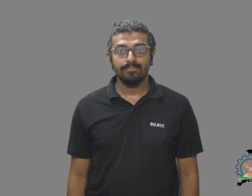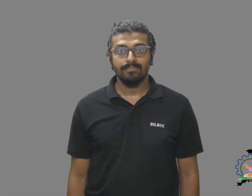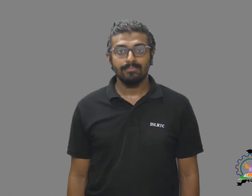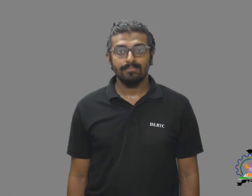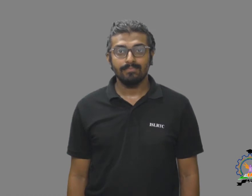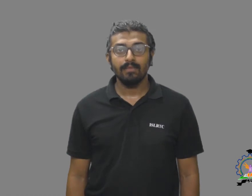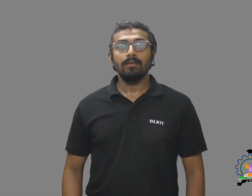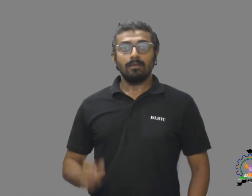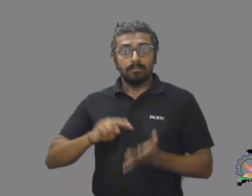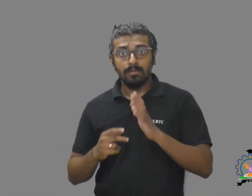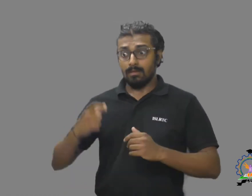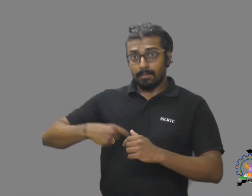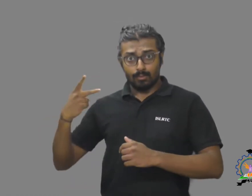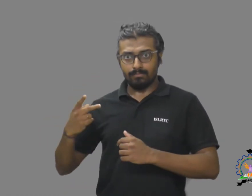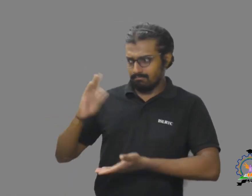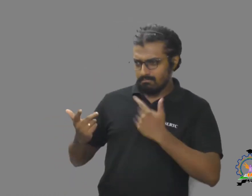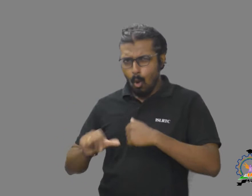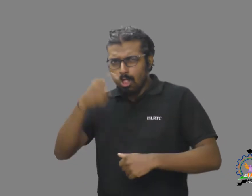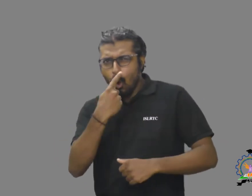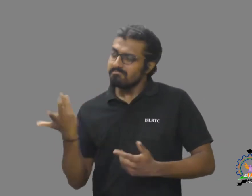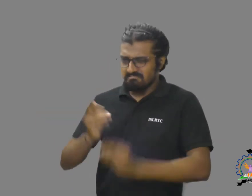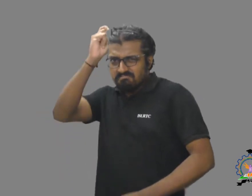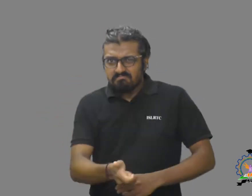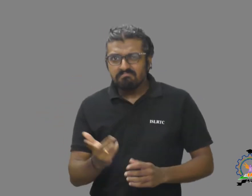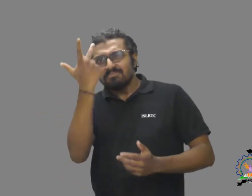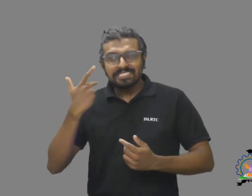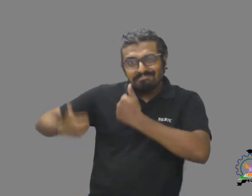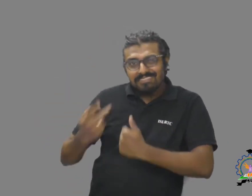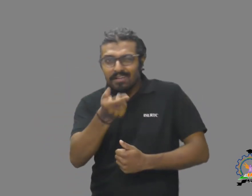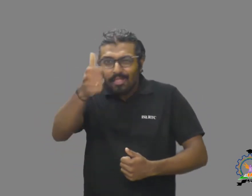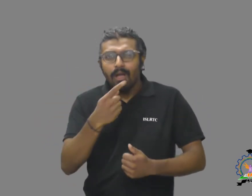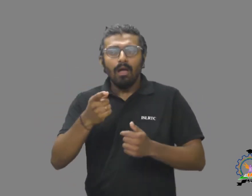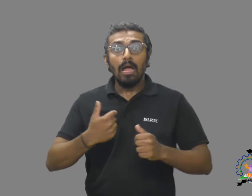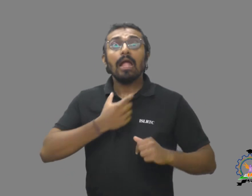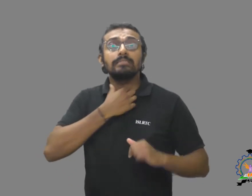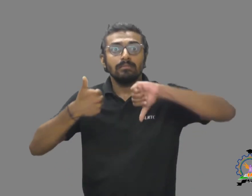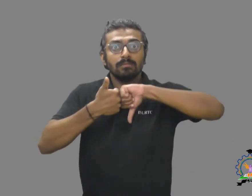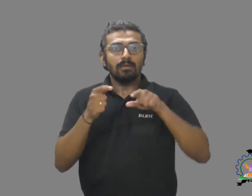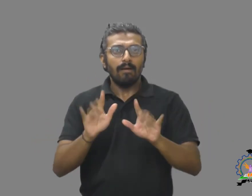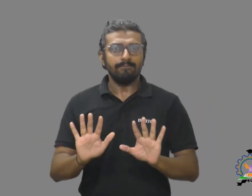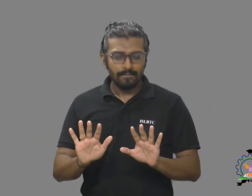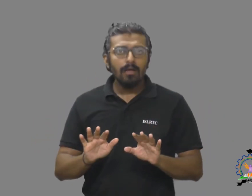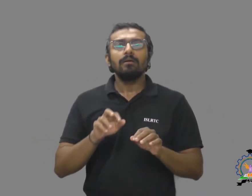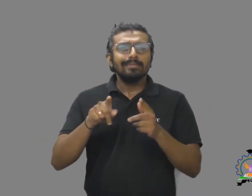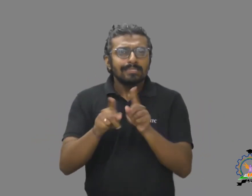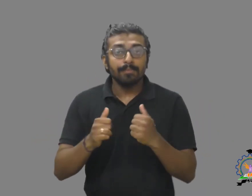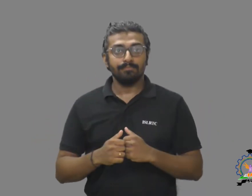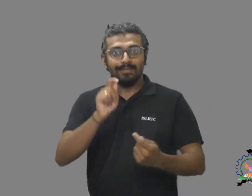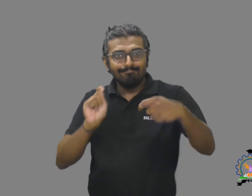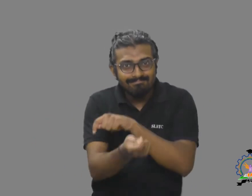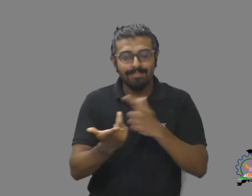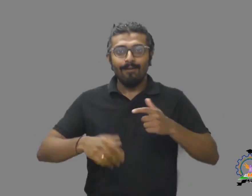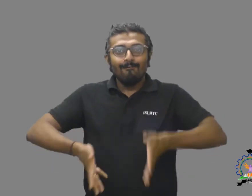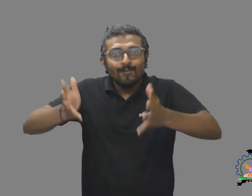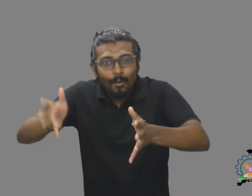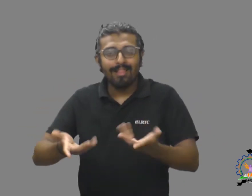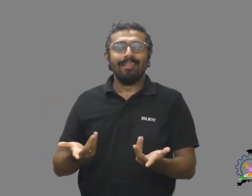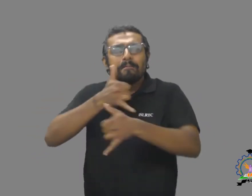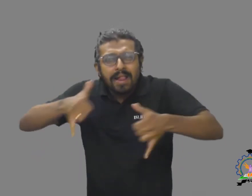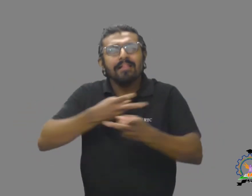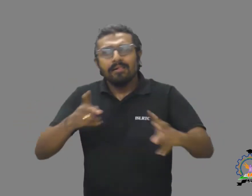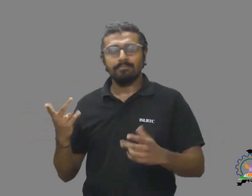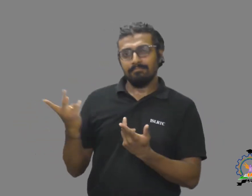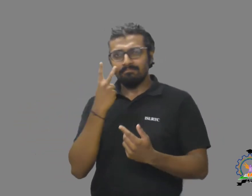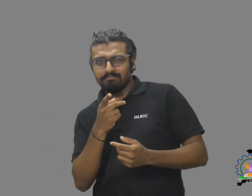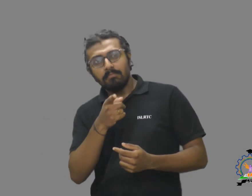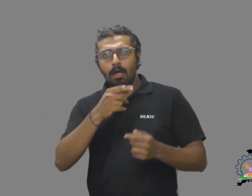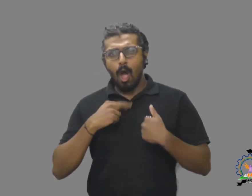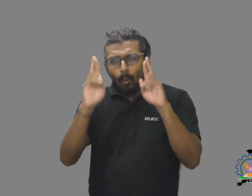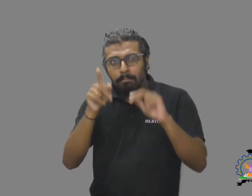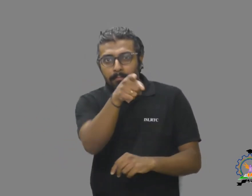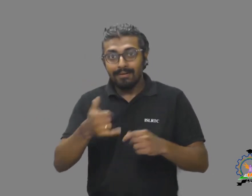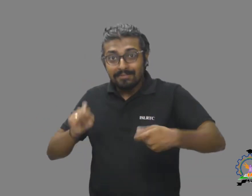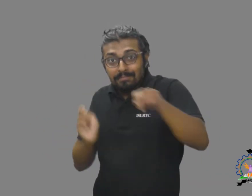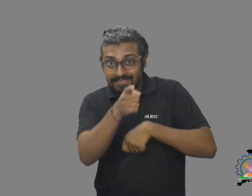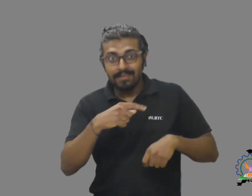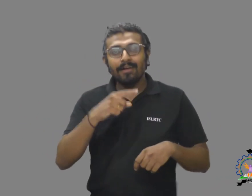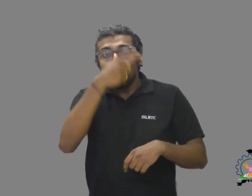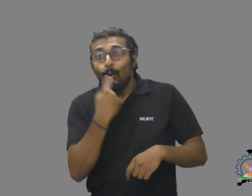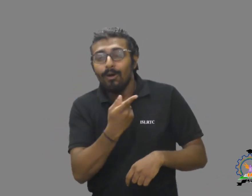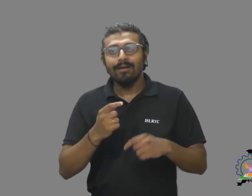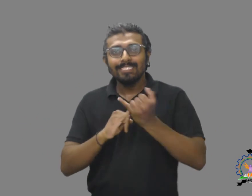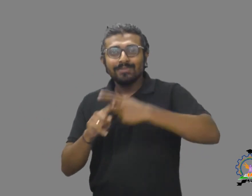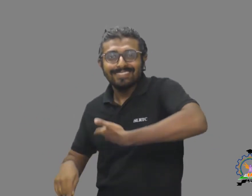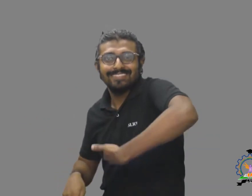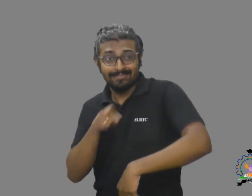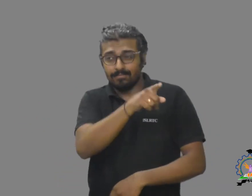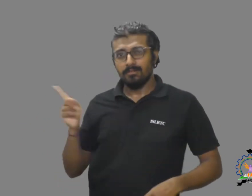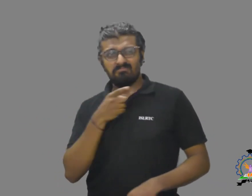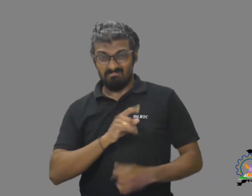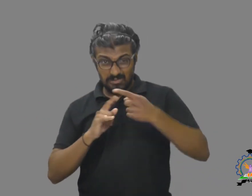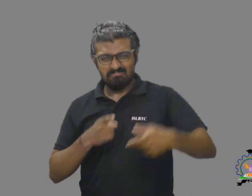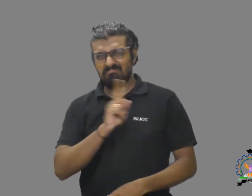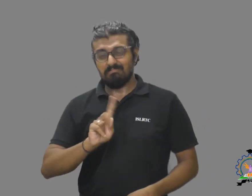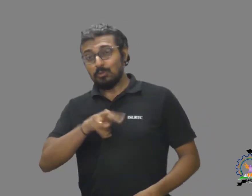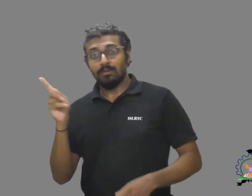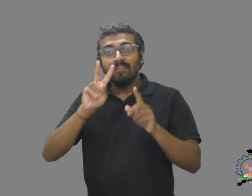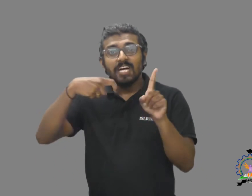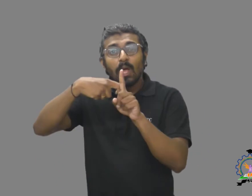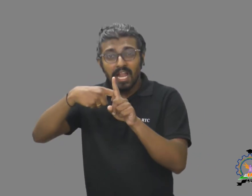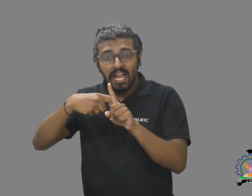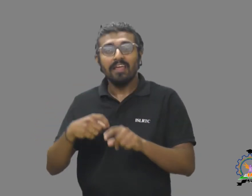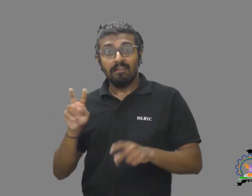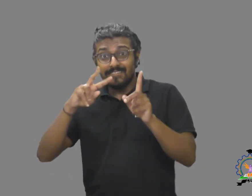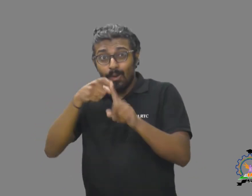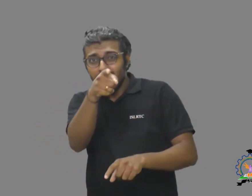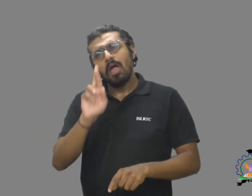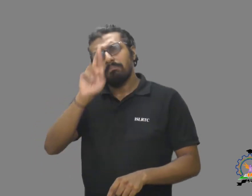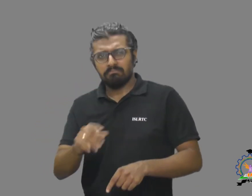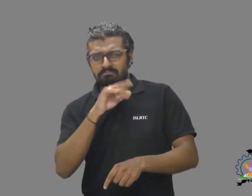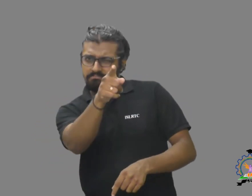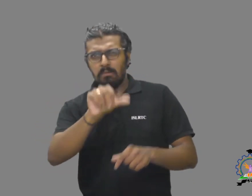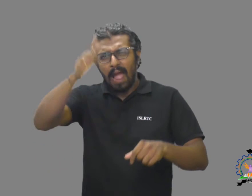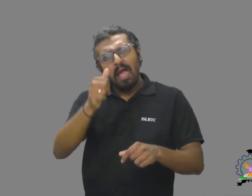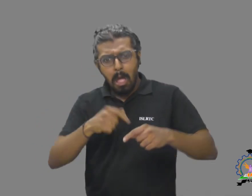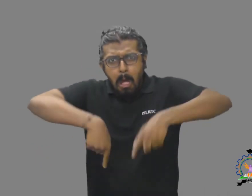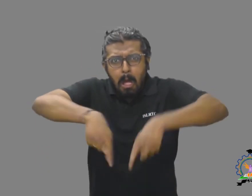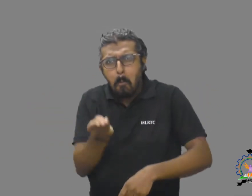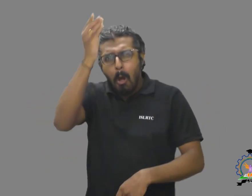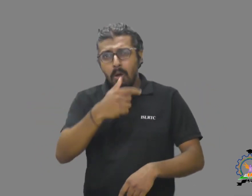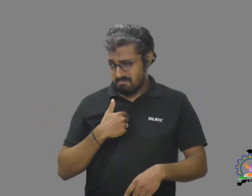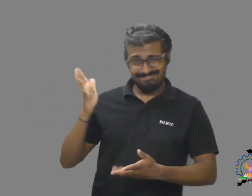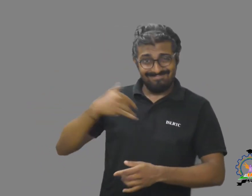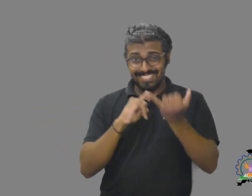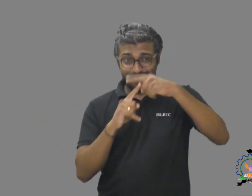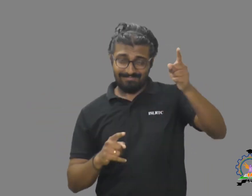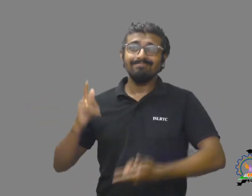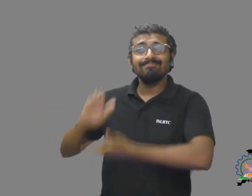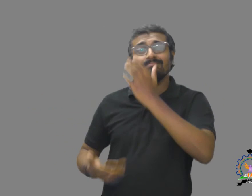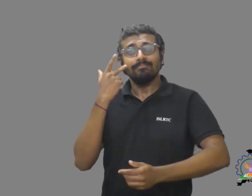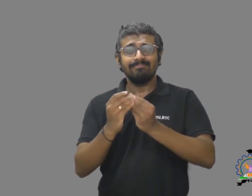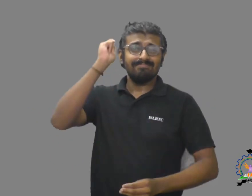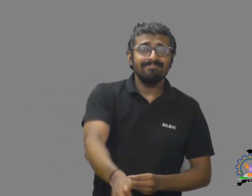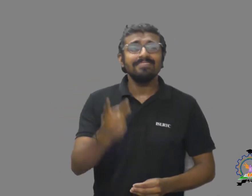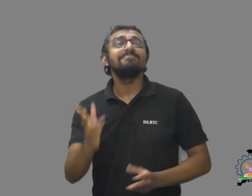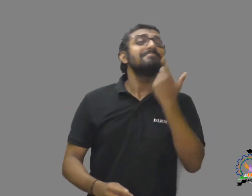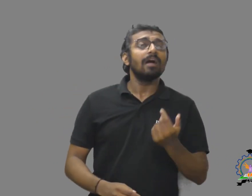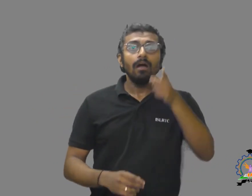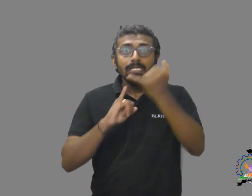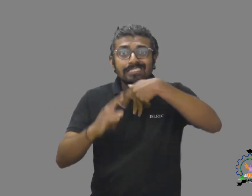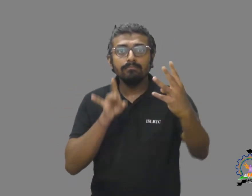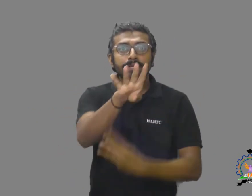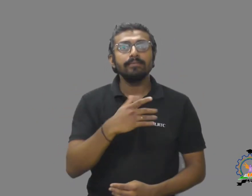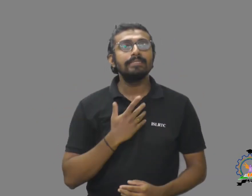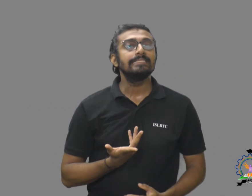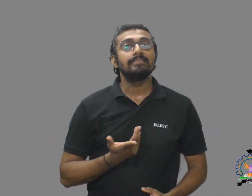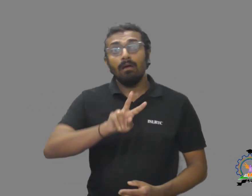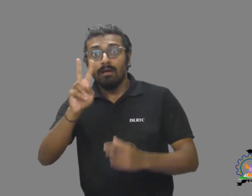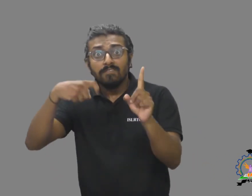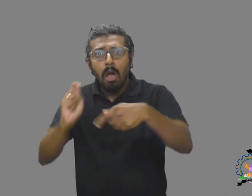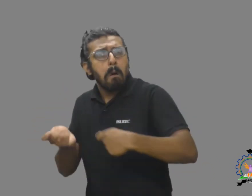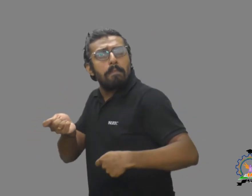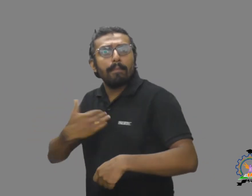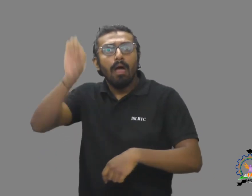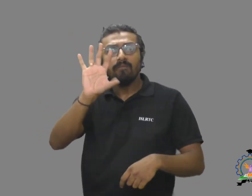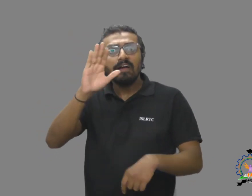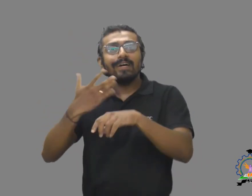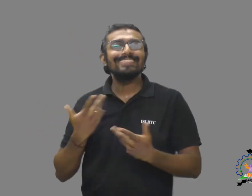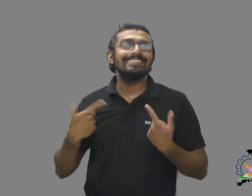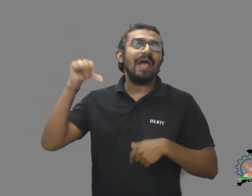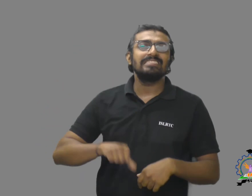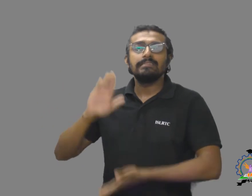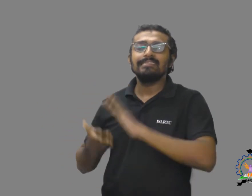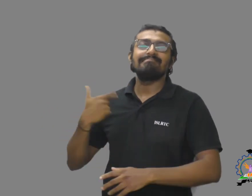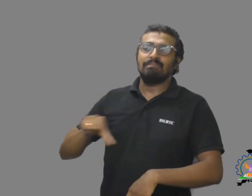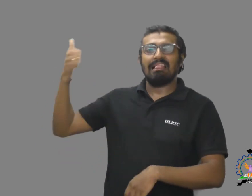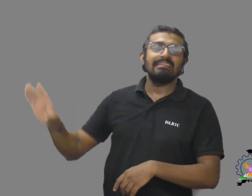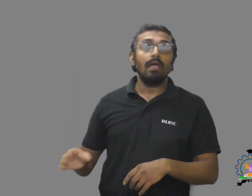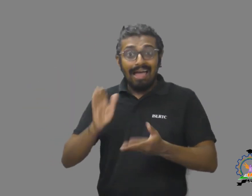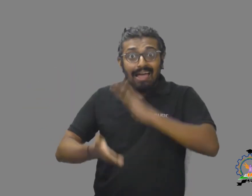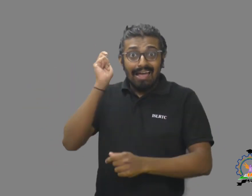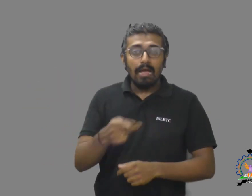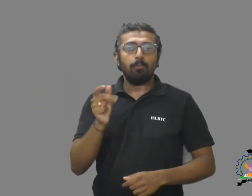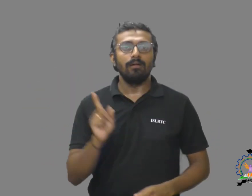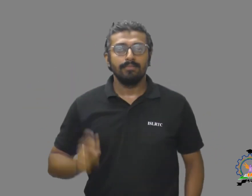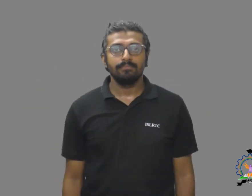Bet